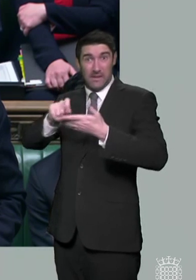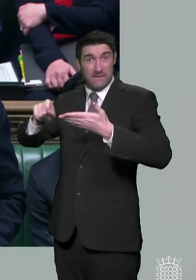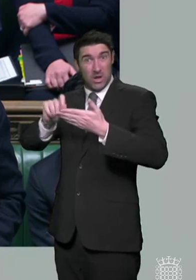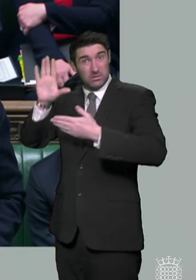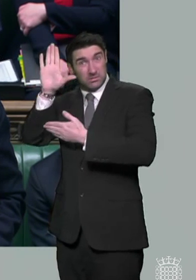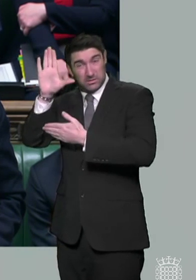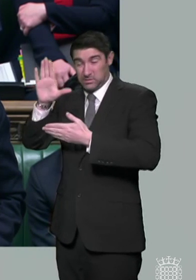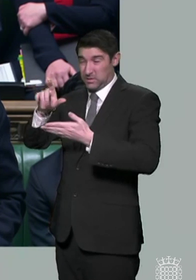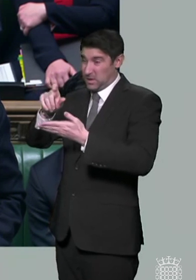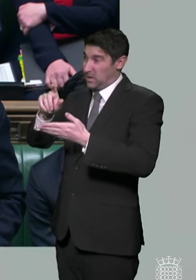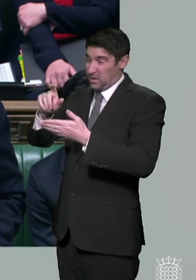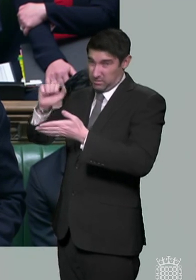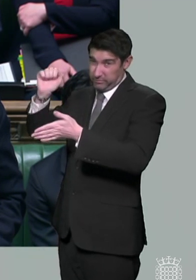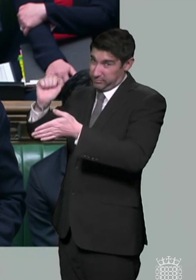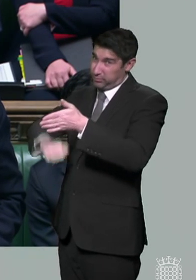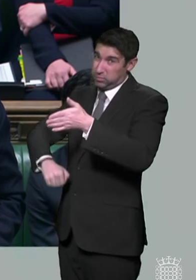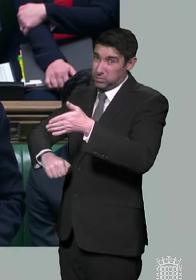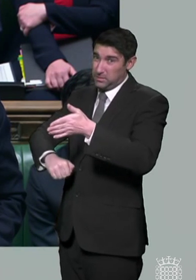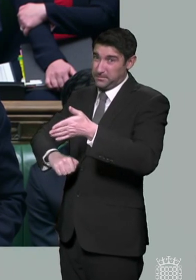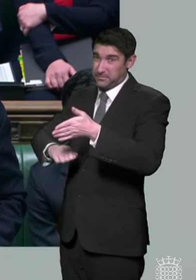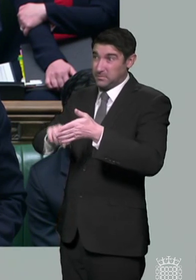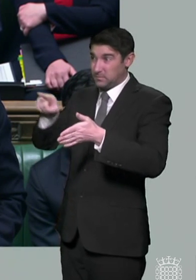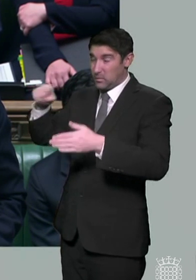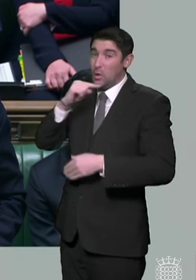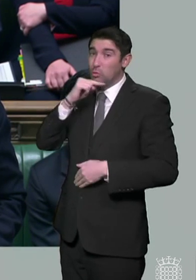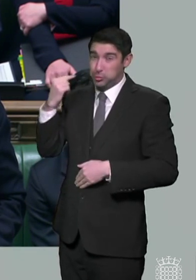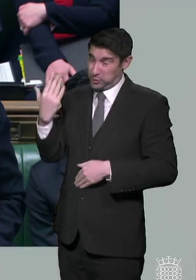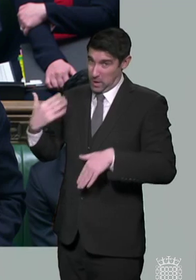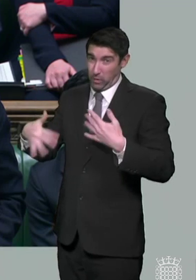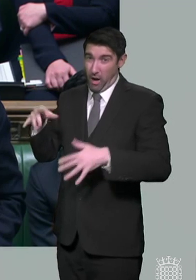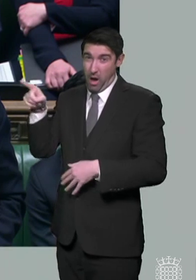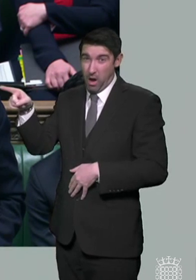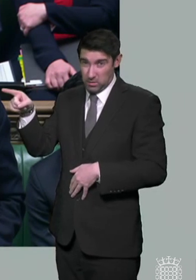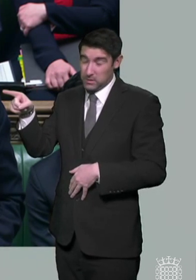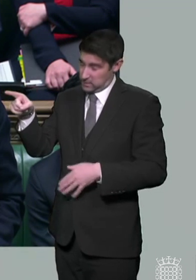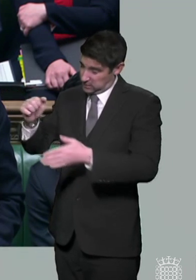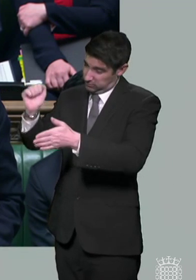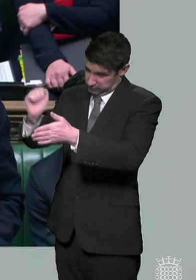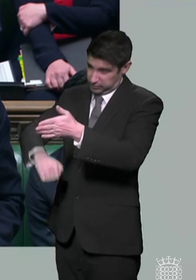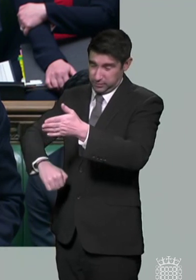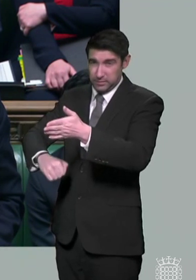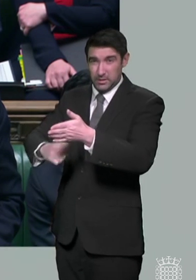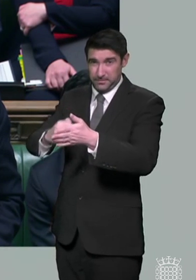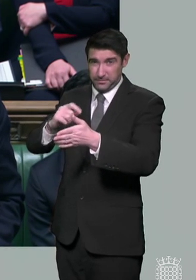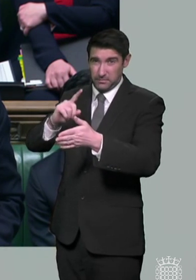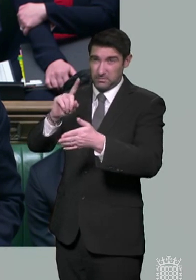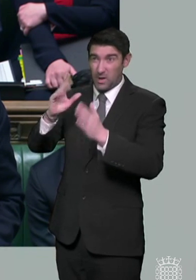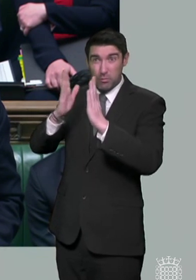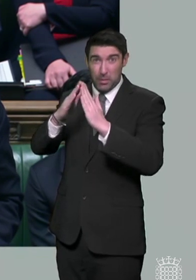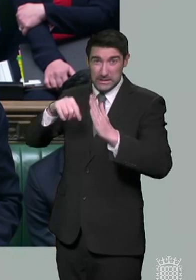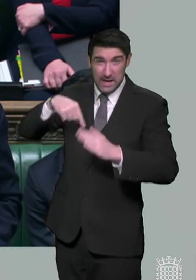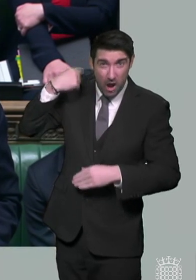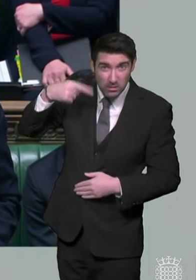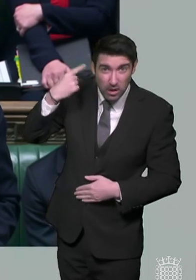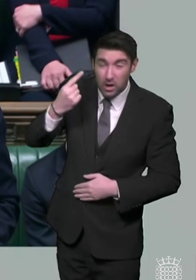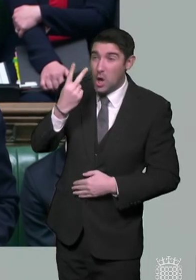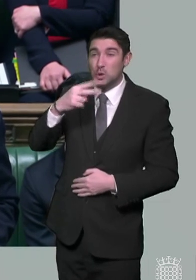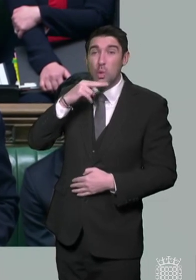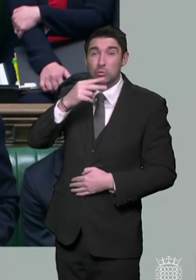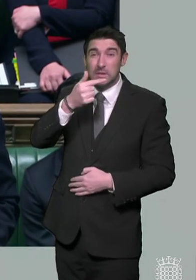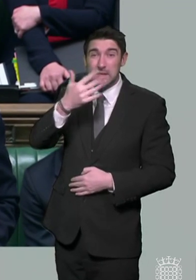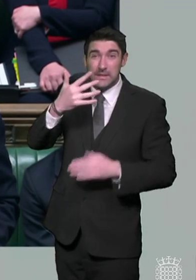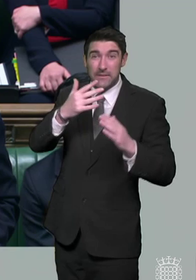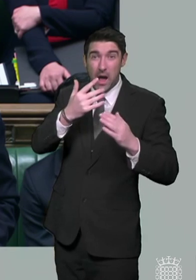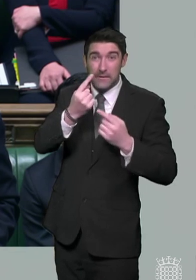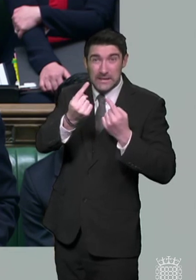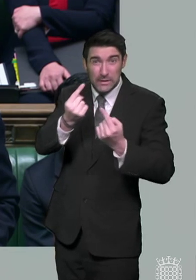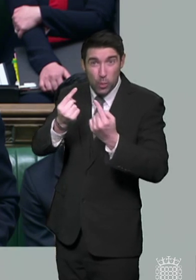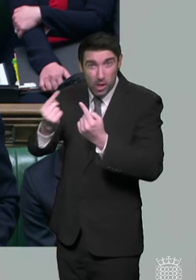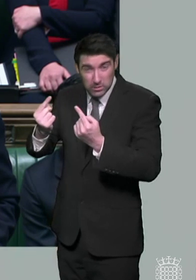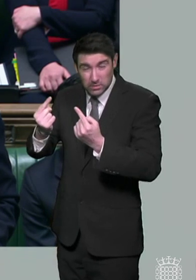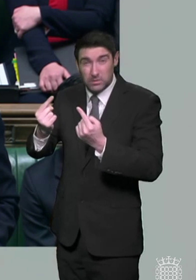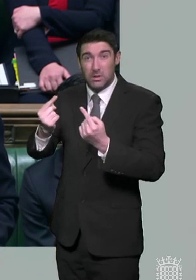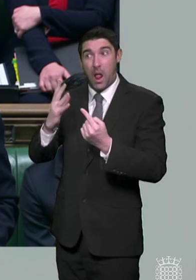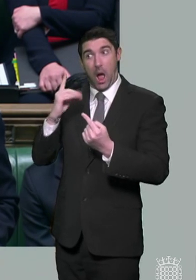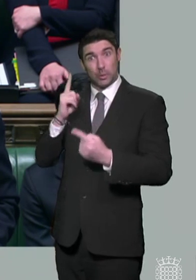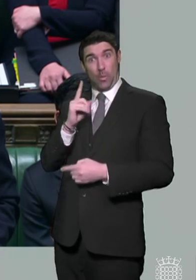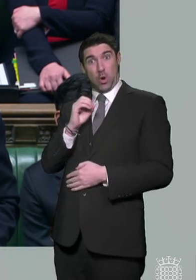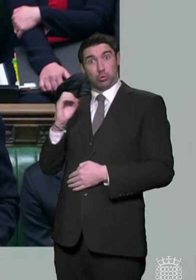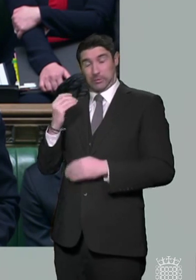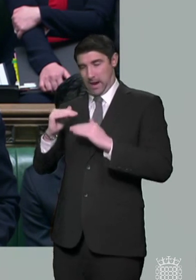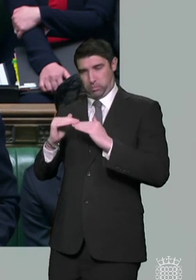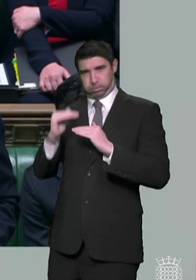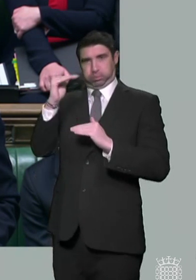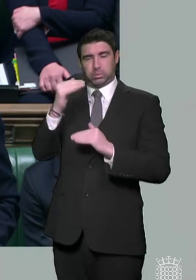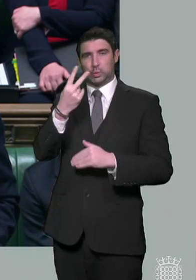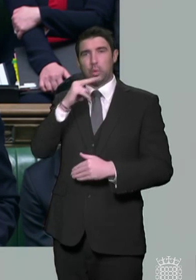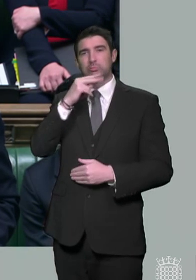By exposing the ownership of properties and companies in the way we are, and by sanctioning 275 individuals already and a further 100 last week, the impact is being felt.